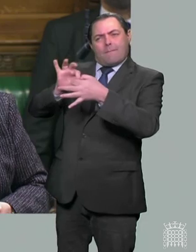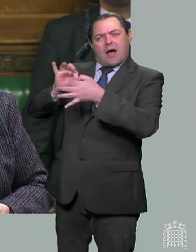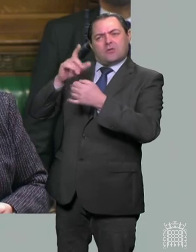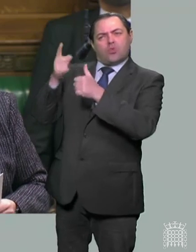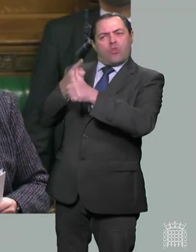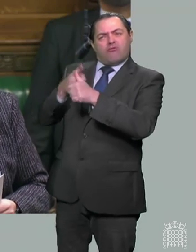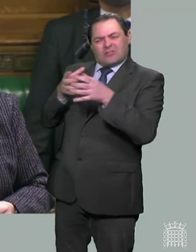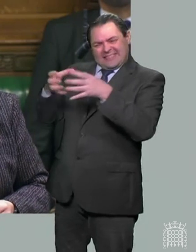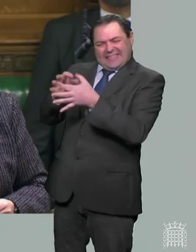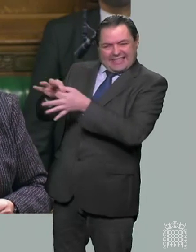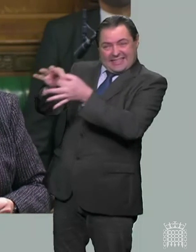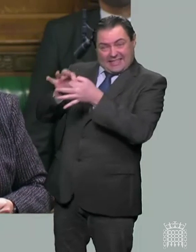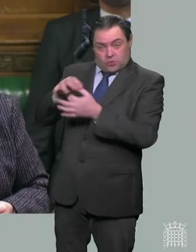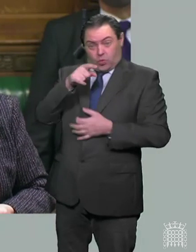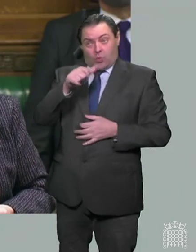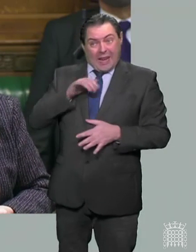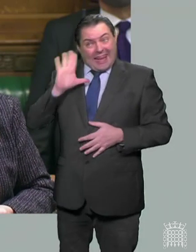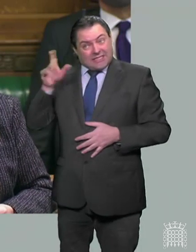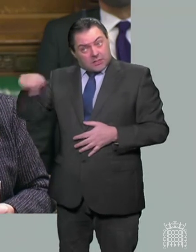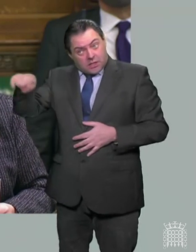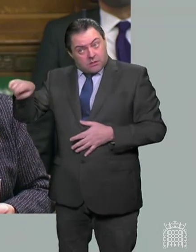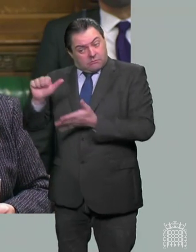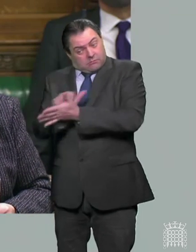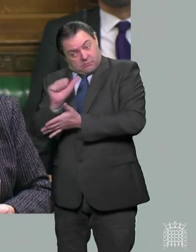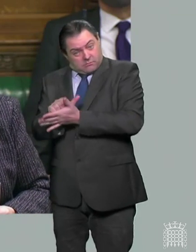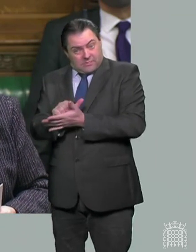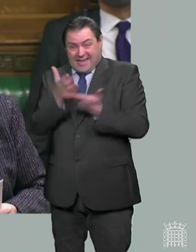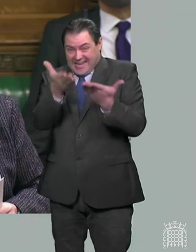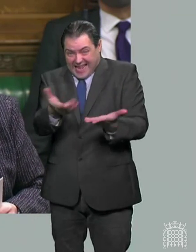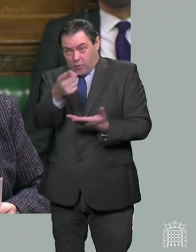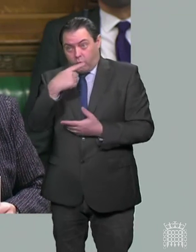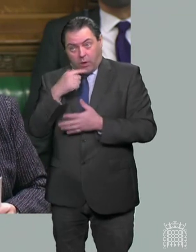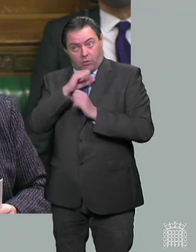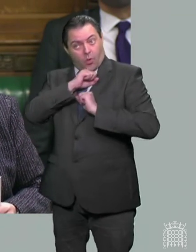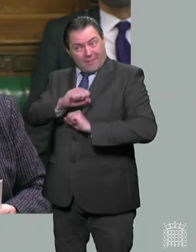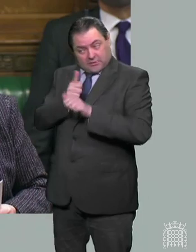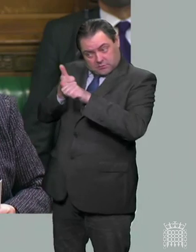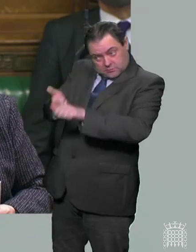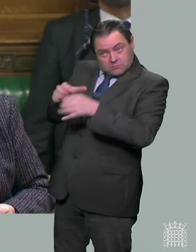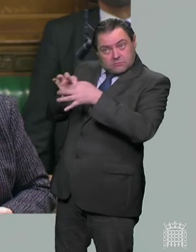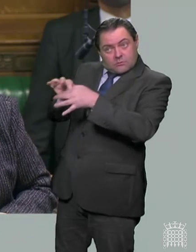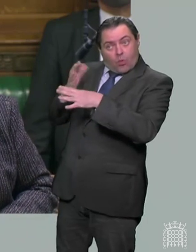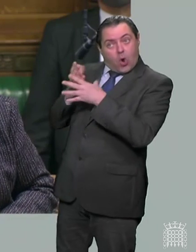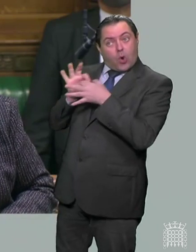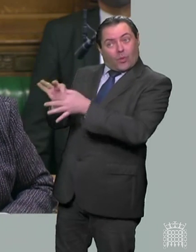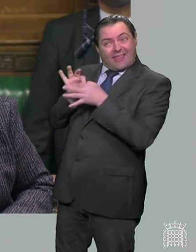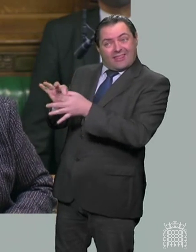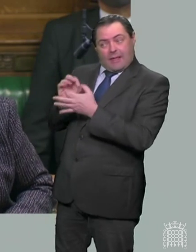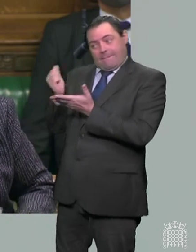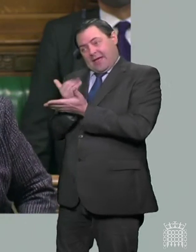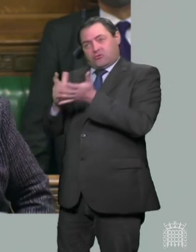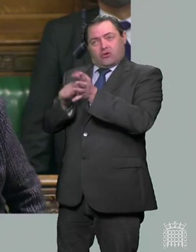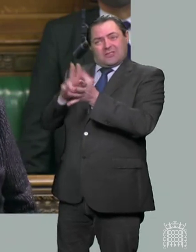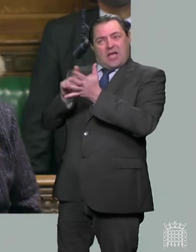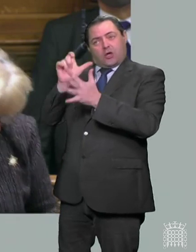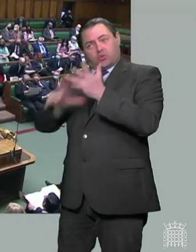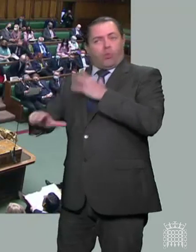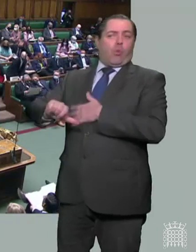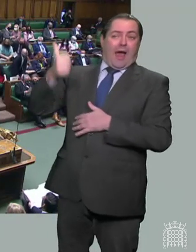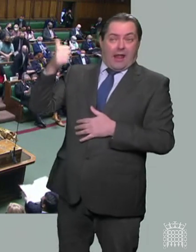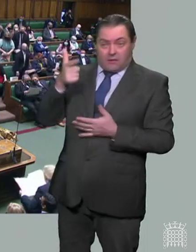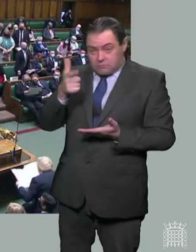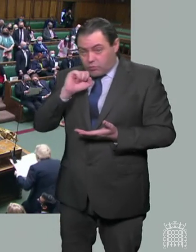Will the Prime Minister, here and now, commit his Government to work with us to realise the full potential of our great river?